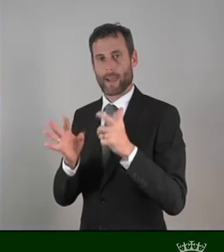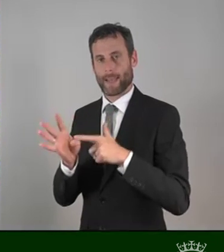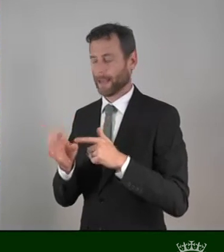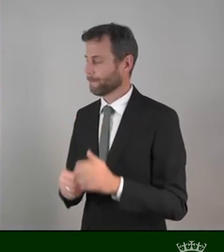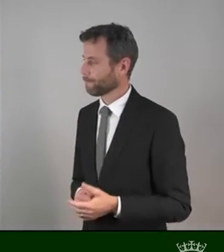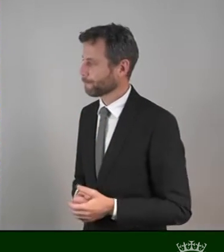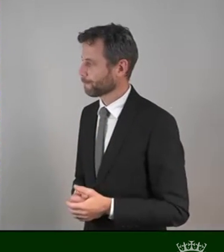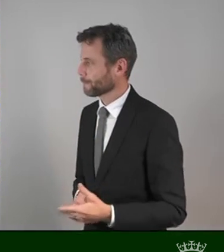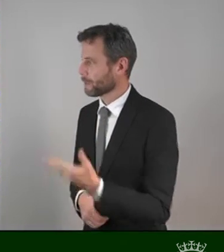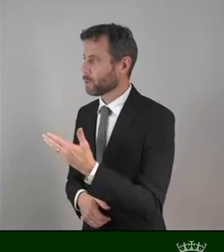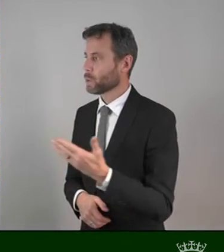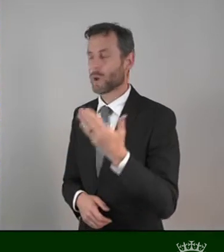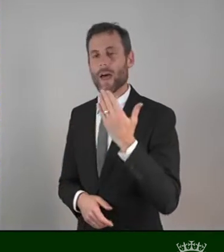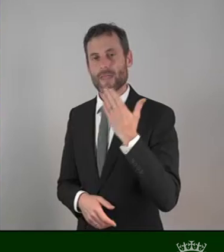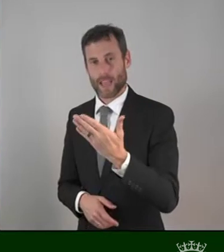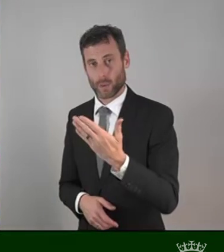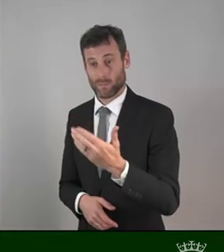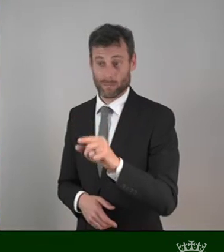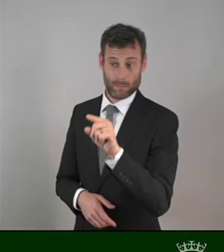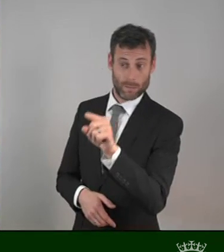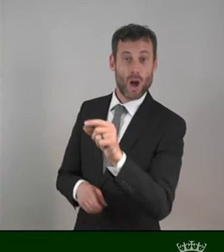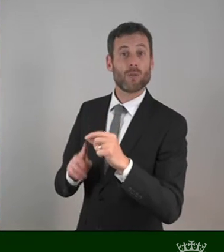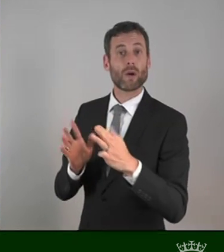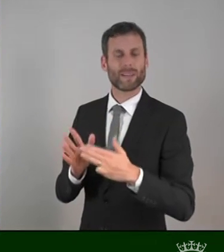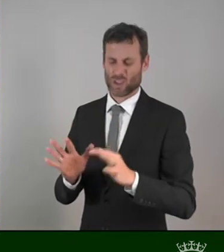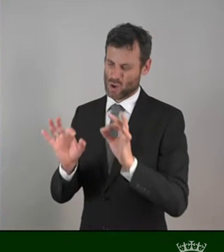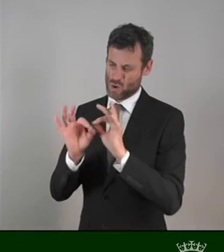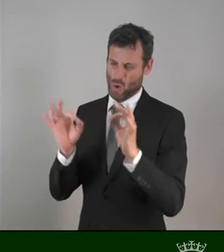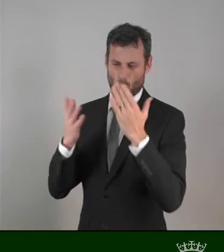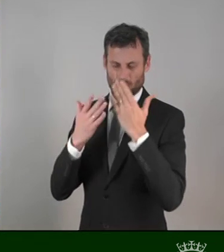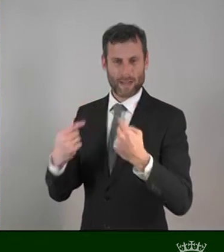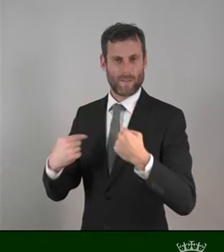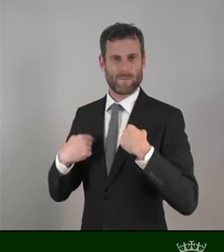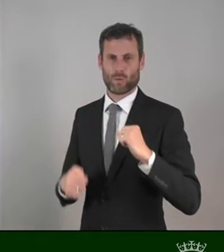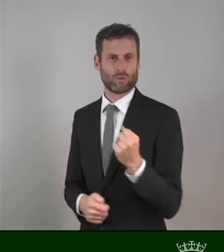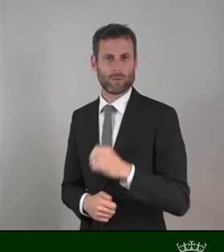This Prime Minister has shown no respect for Scotland.